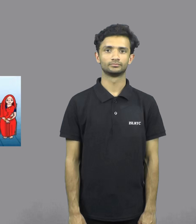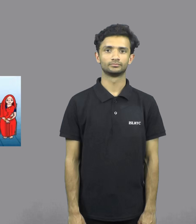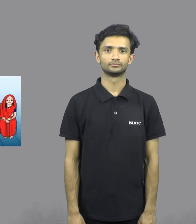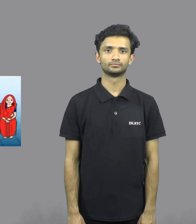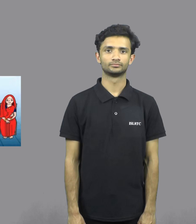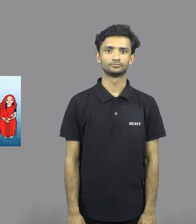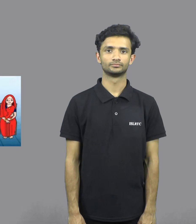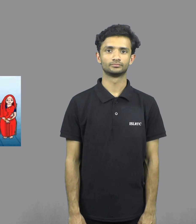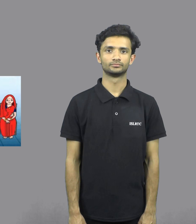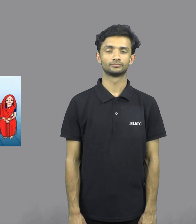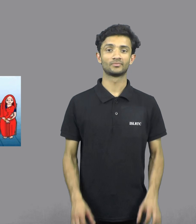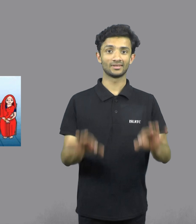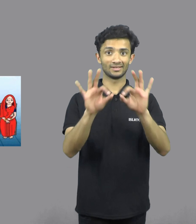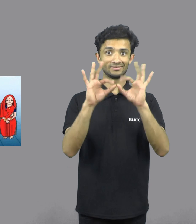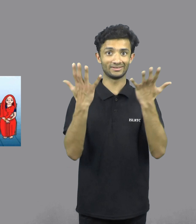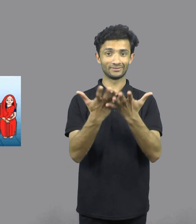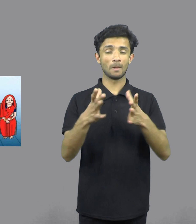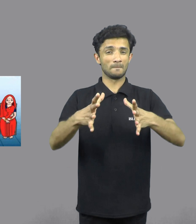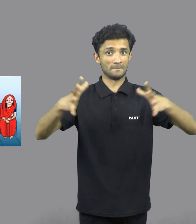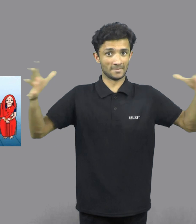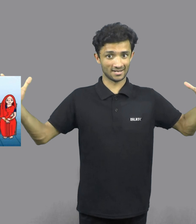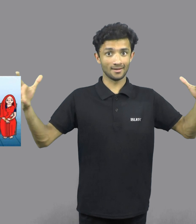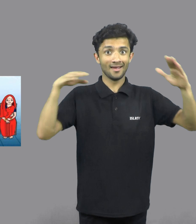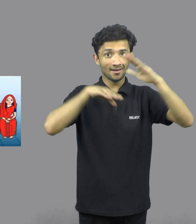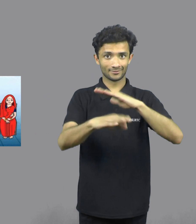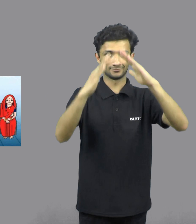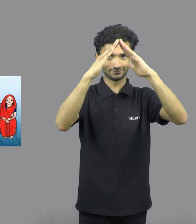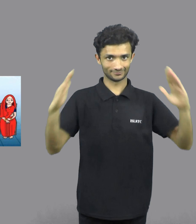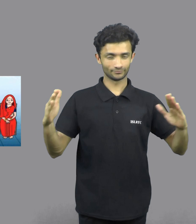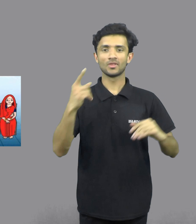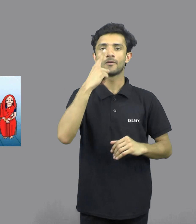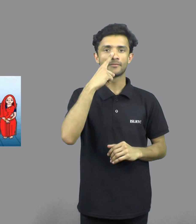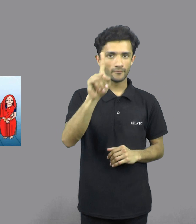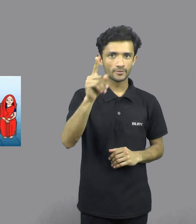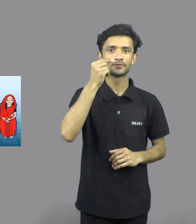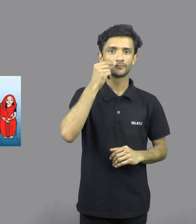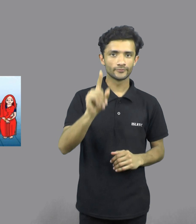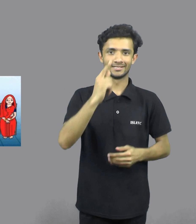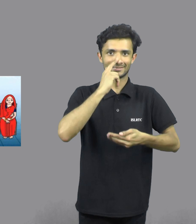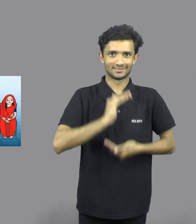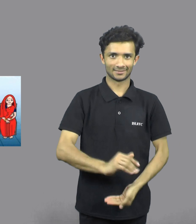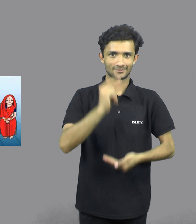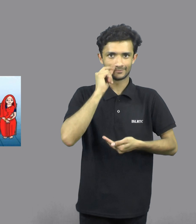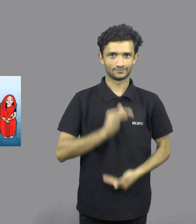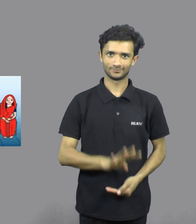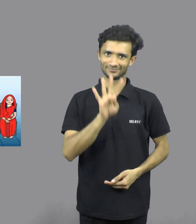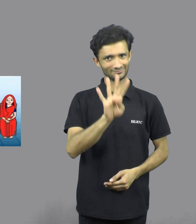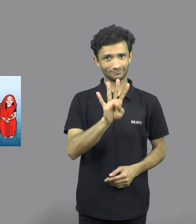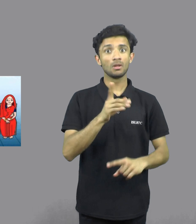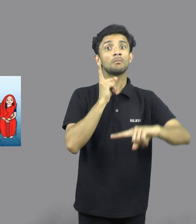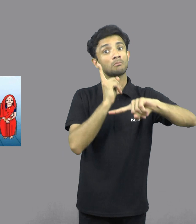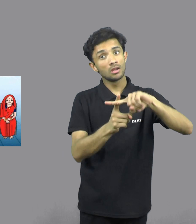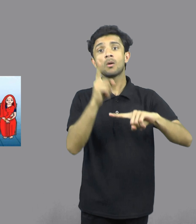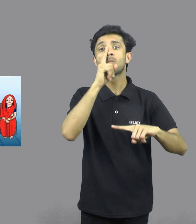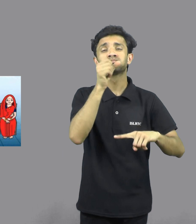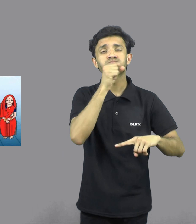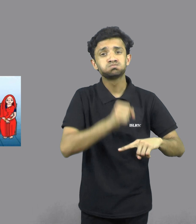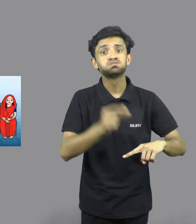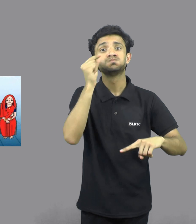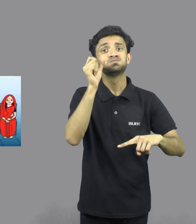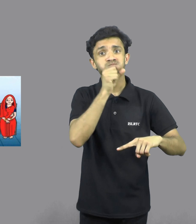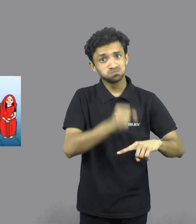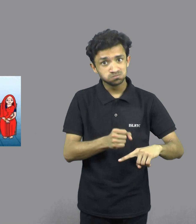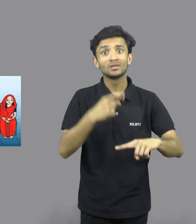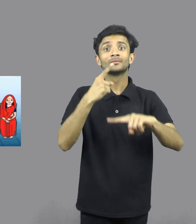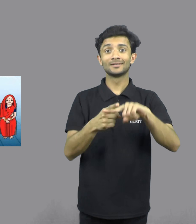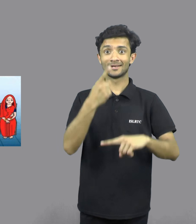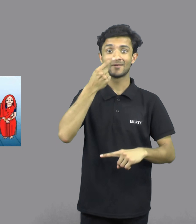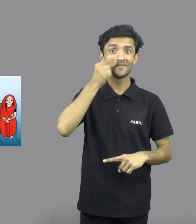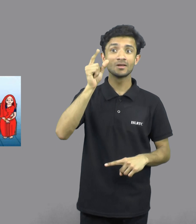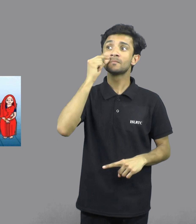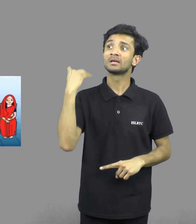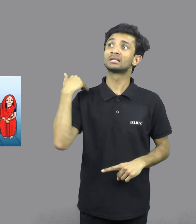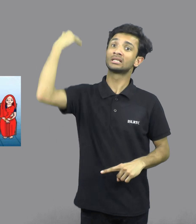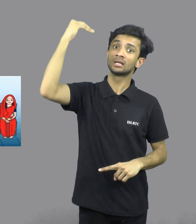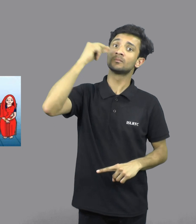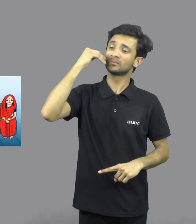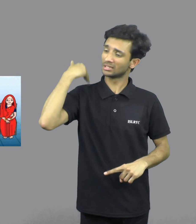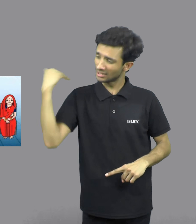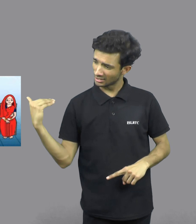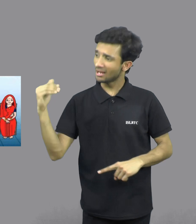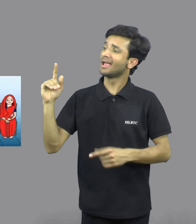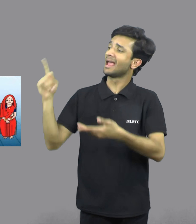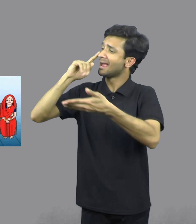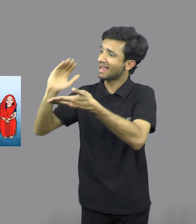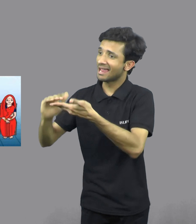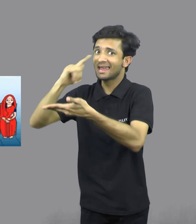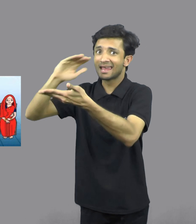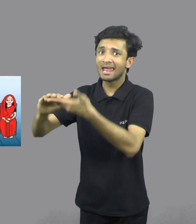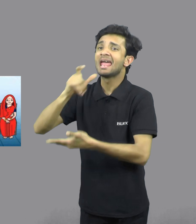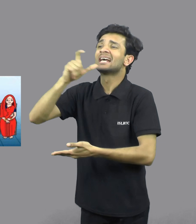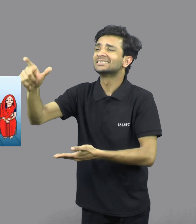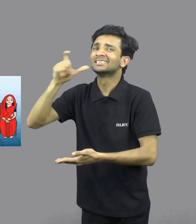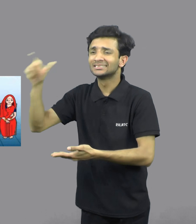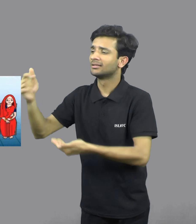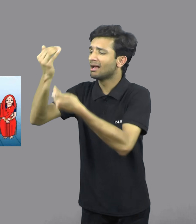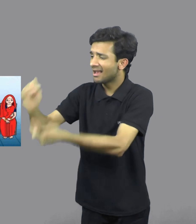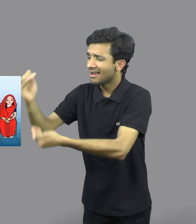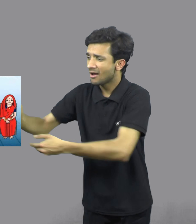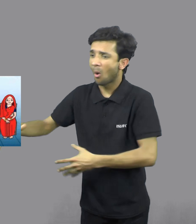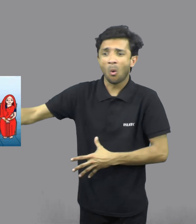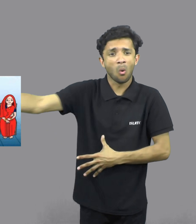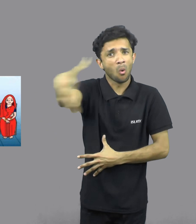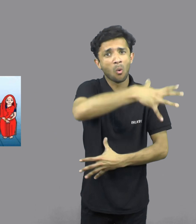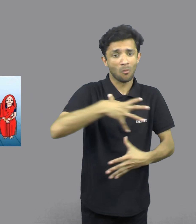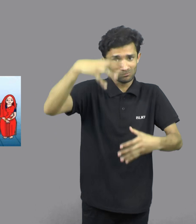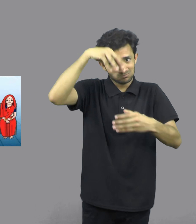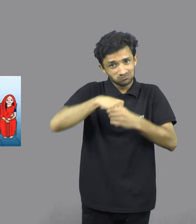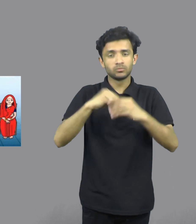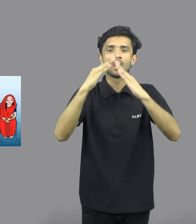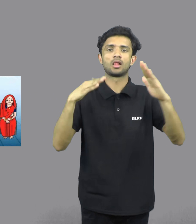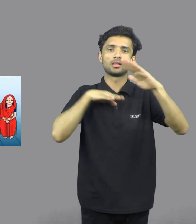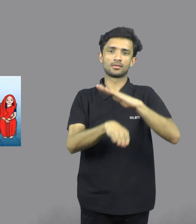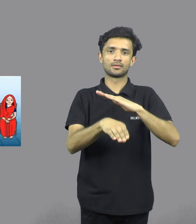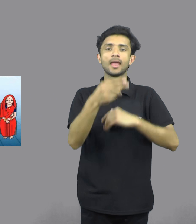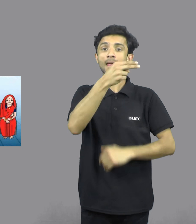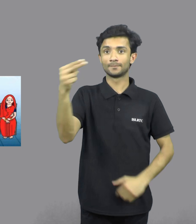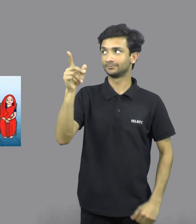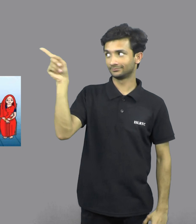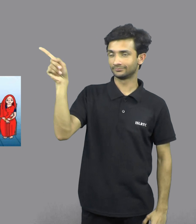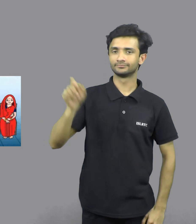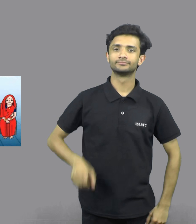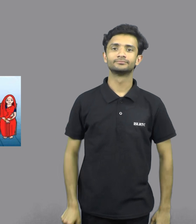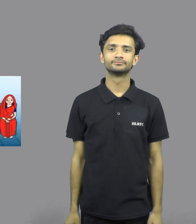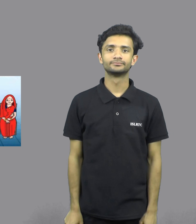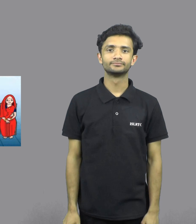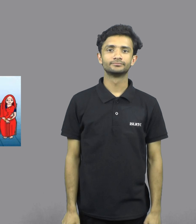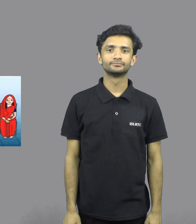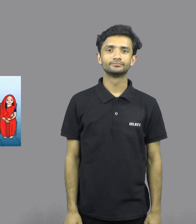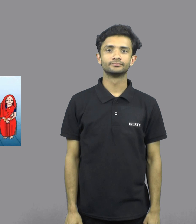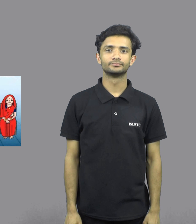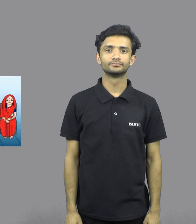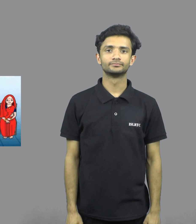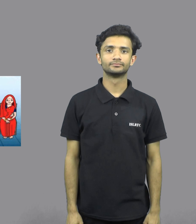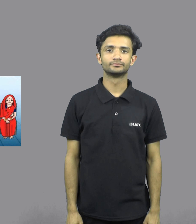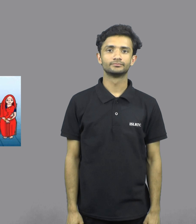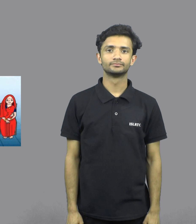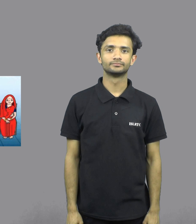Joint Family